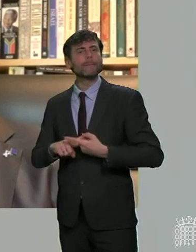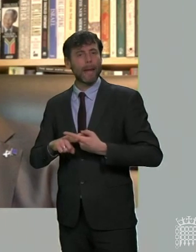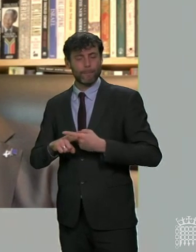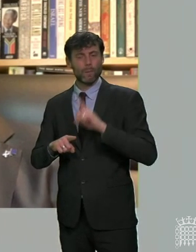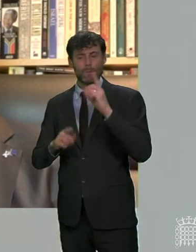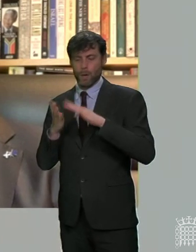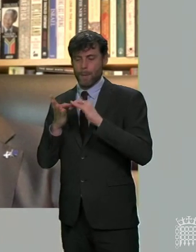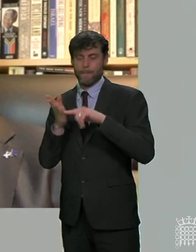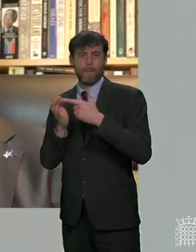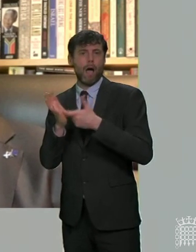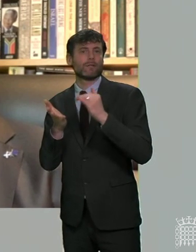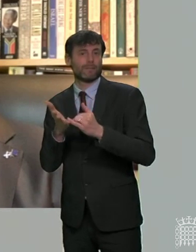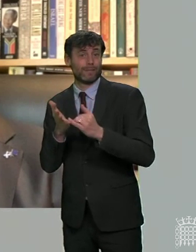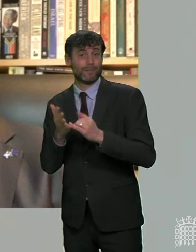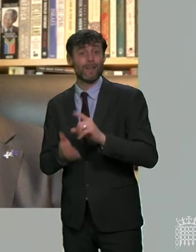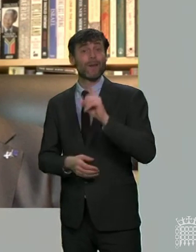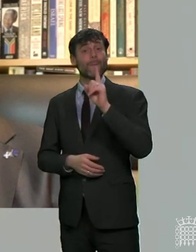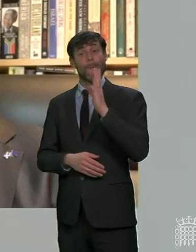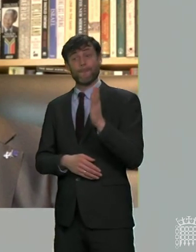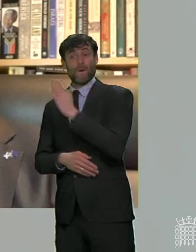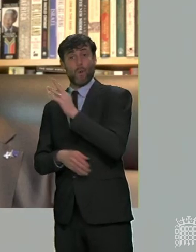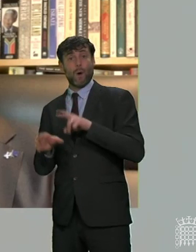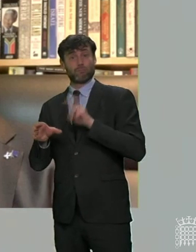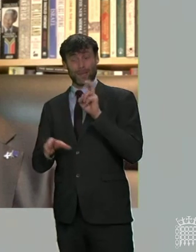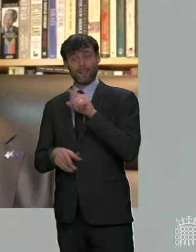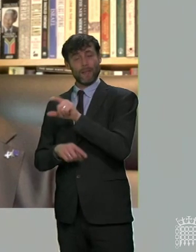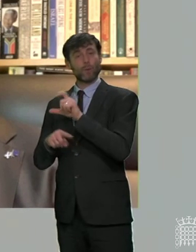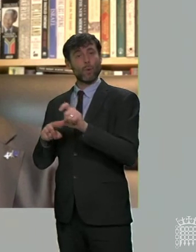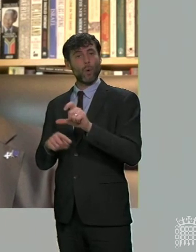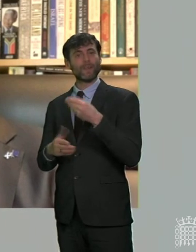Pre- Brexit, the course fees were £2,168.